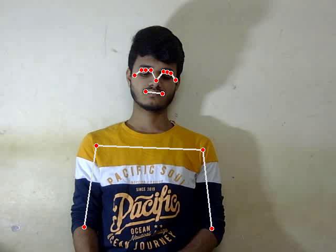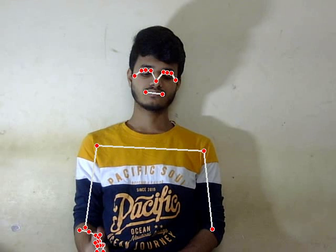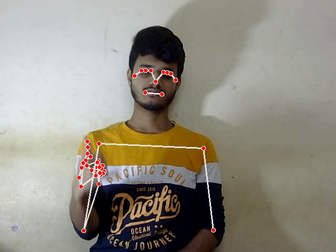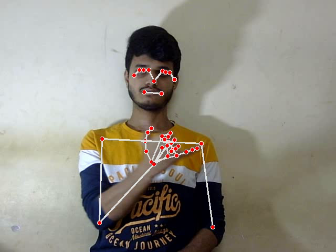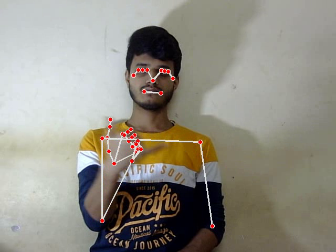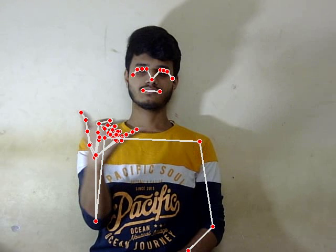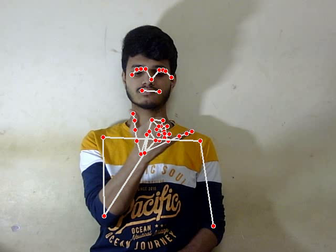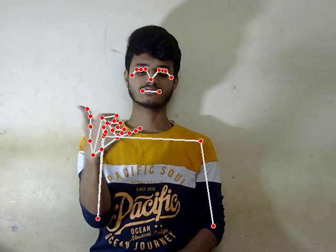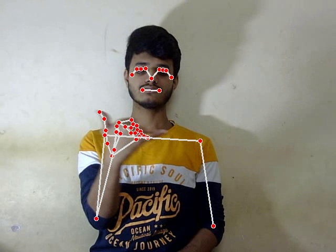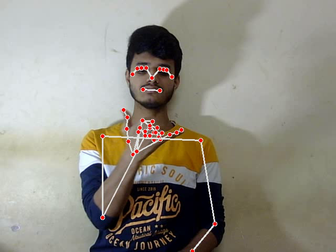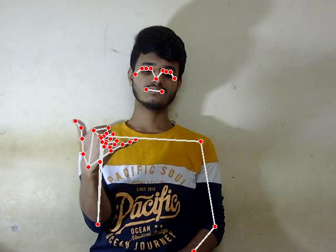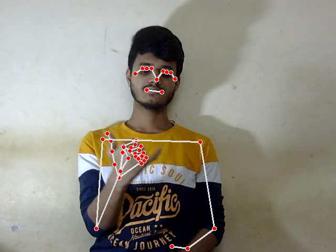same